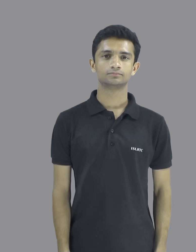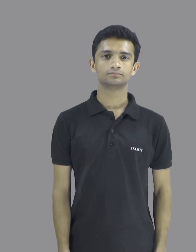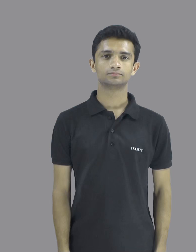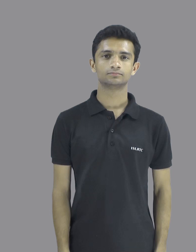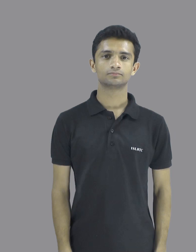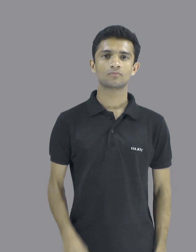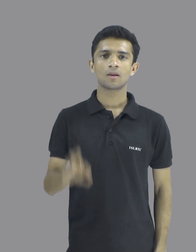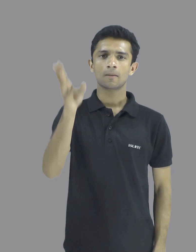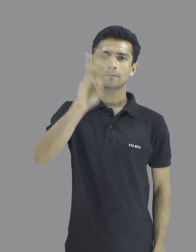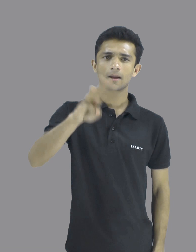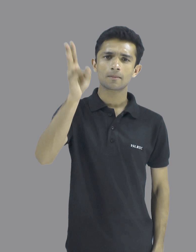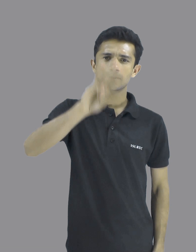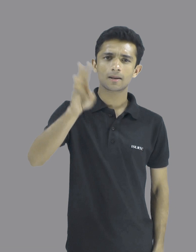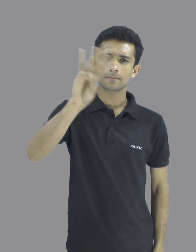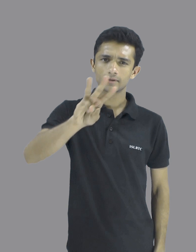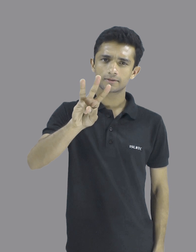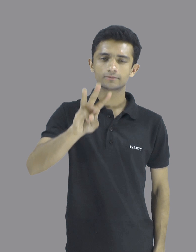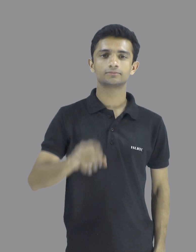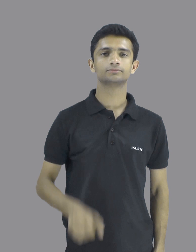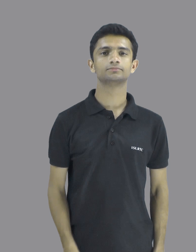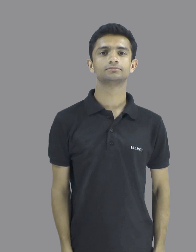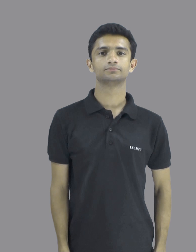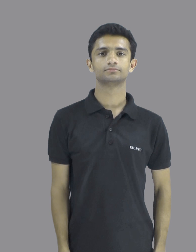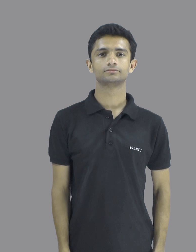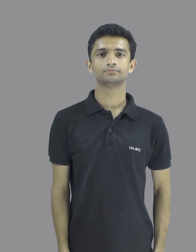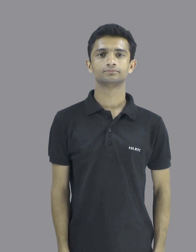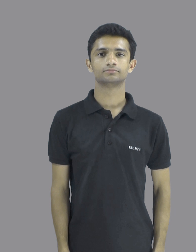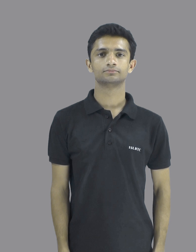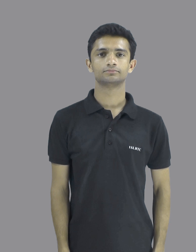Thrice